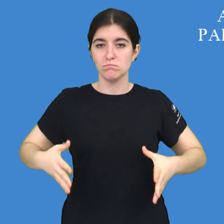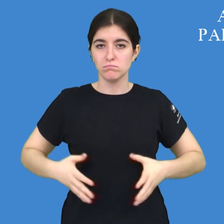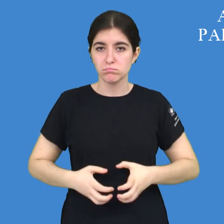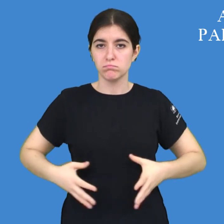reducir